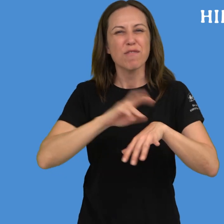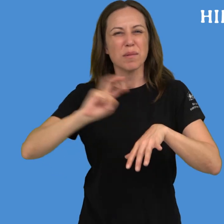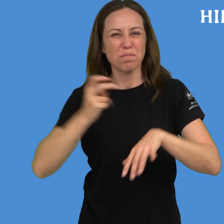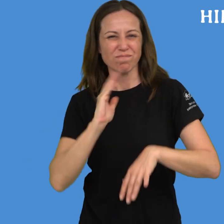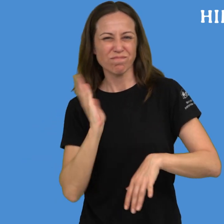otro